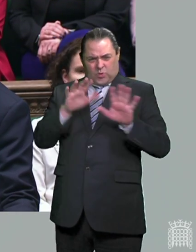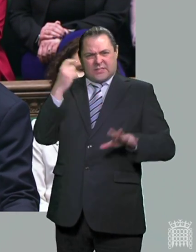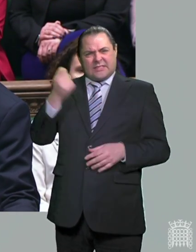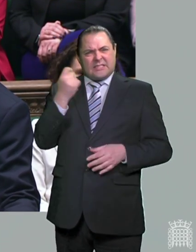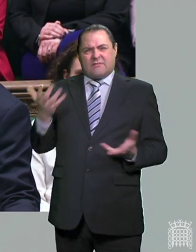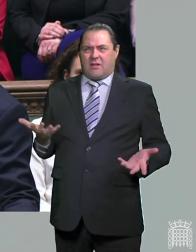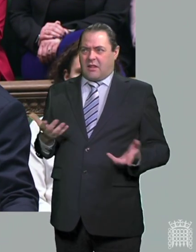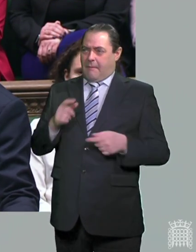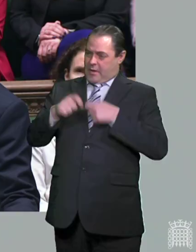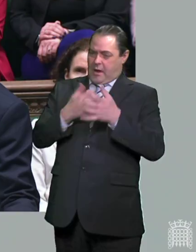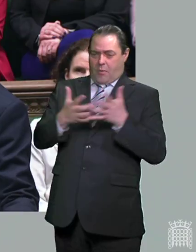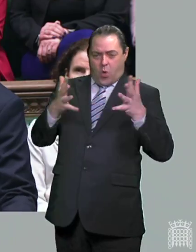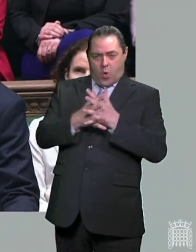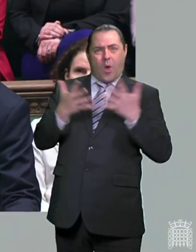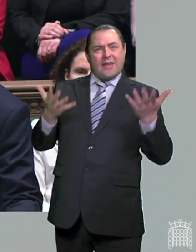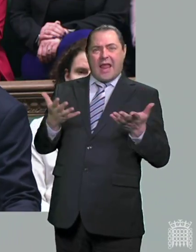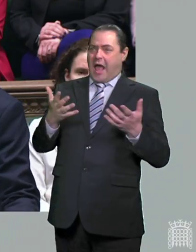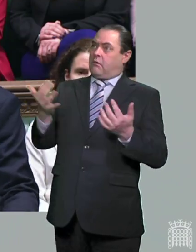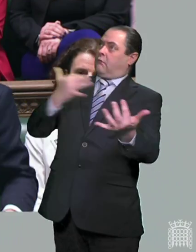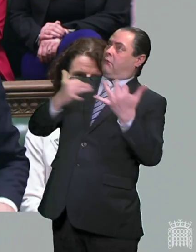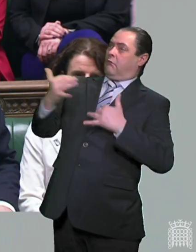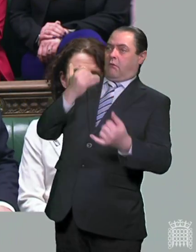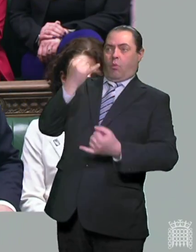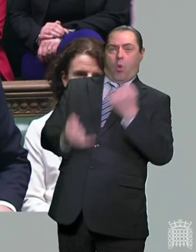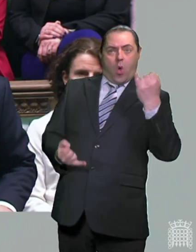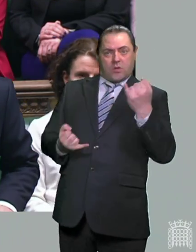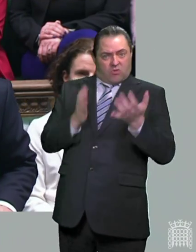Since it became law, the numbers have gone up: he has proved me right.